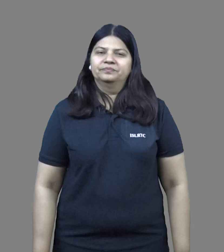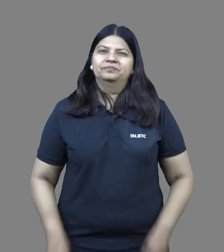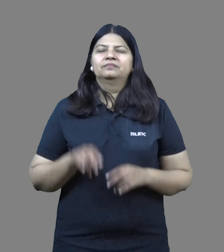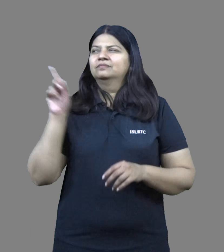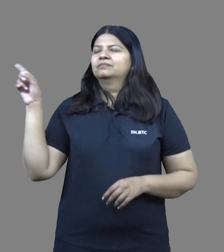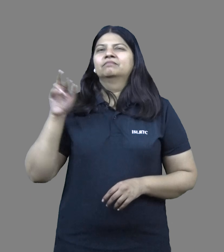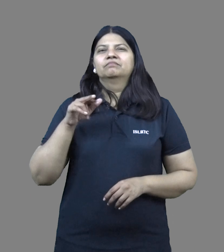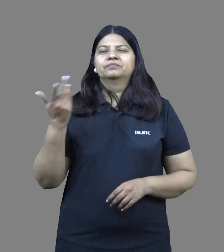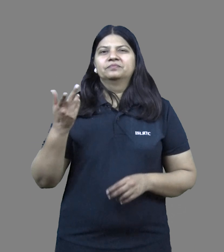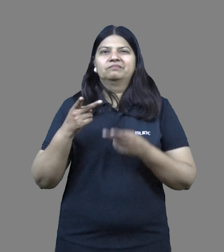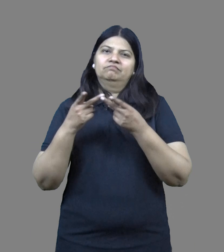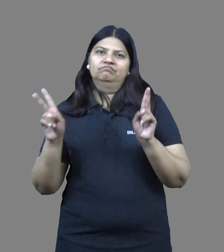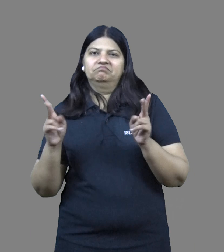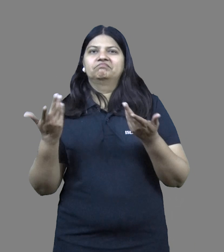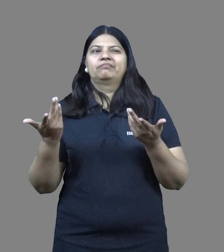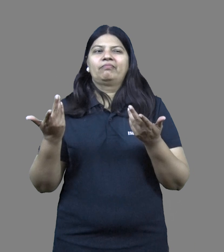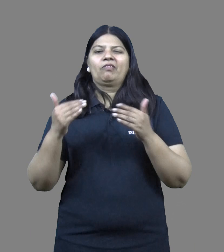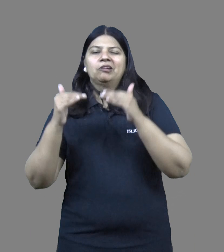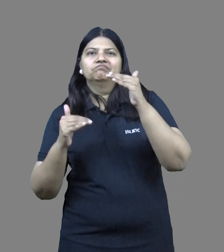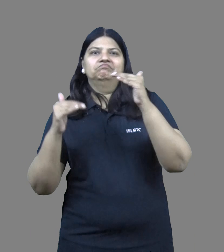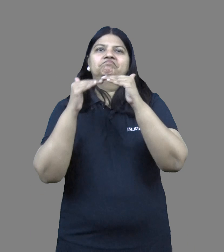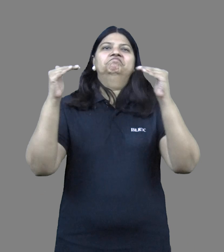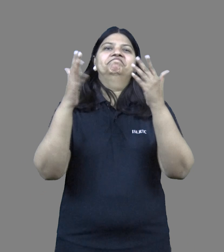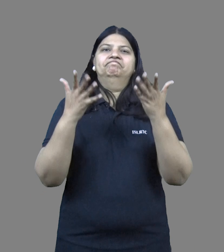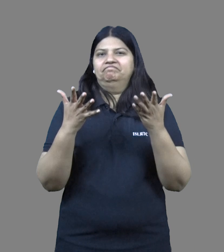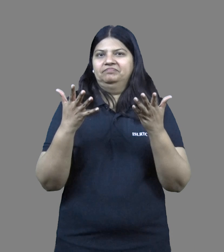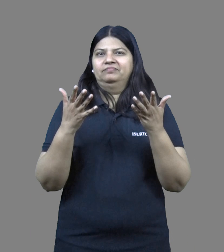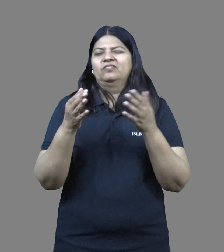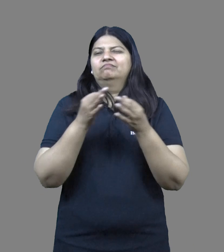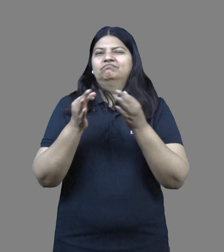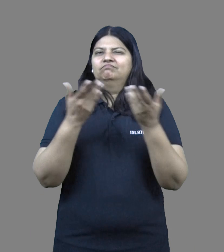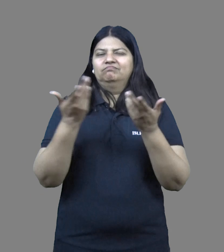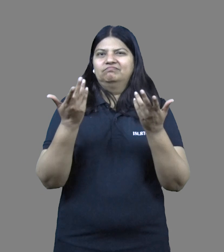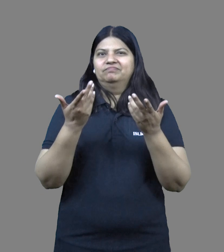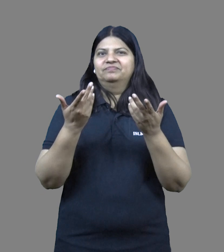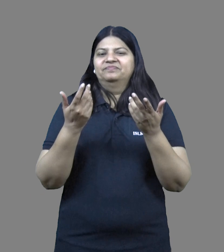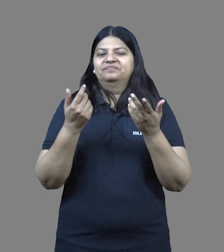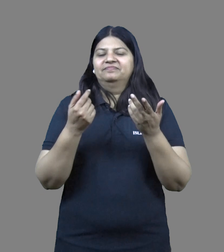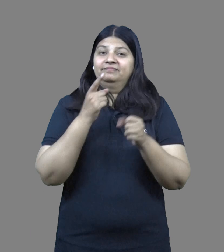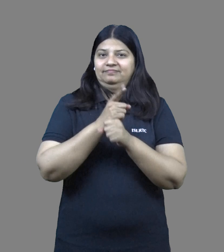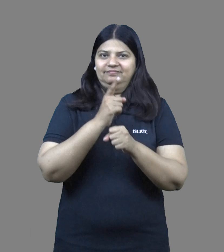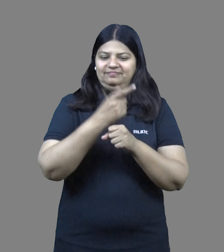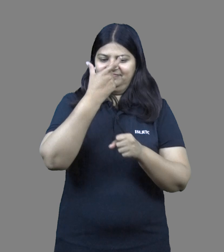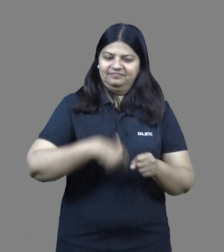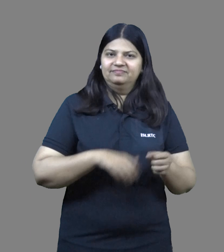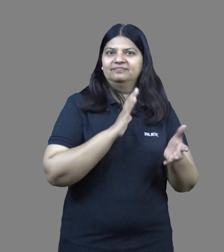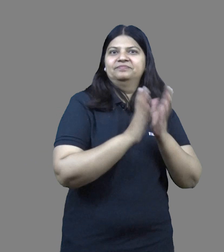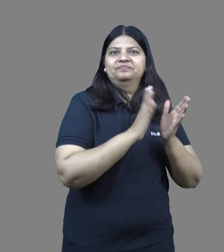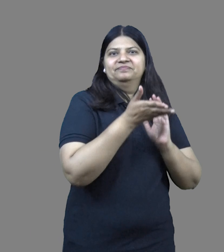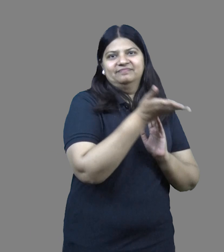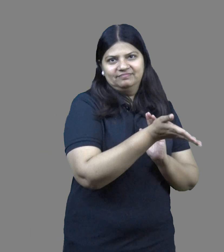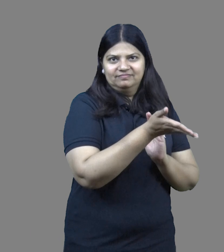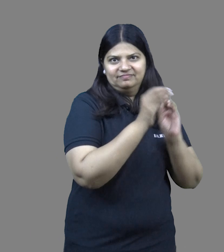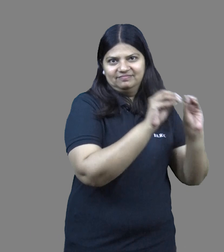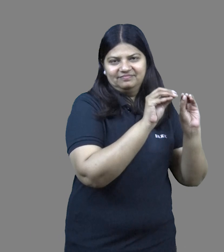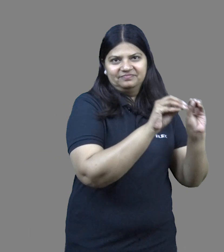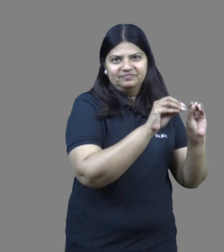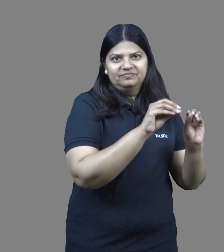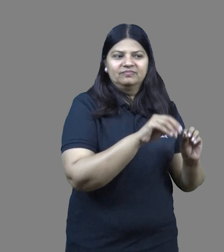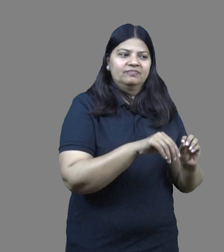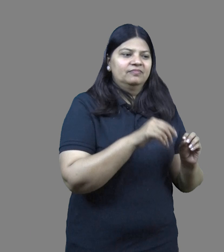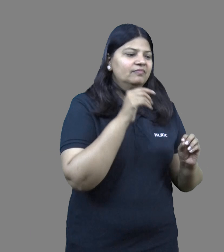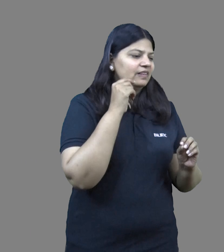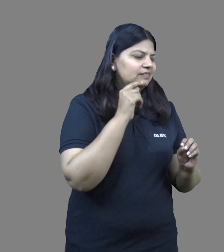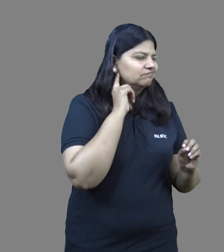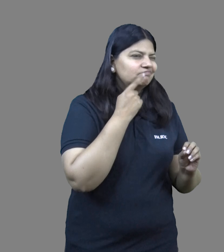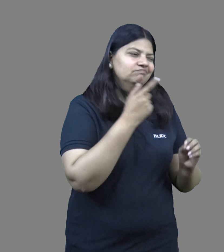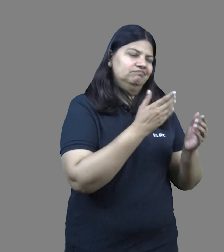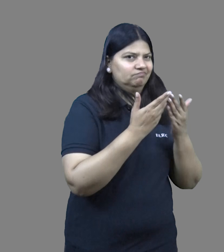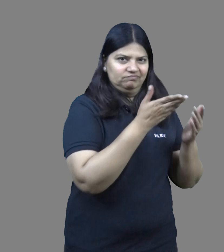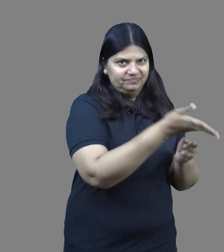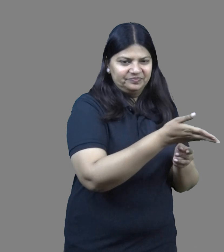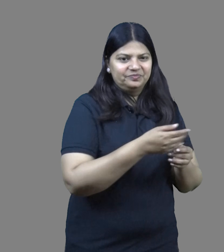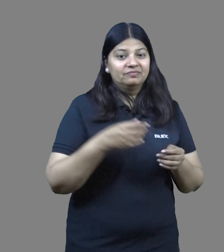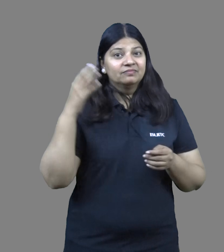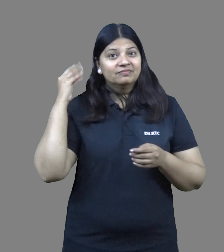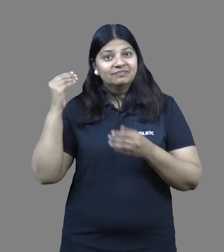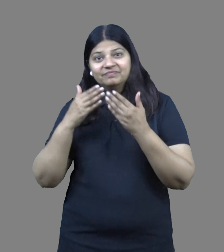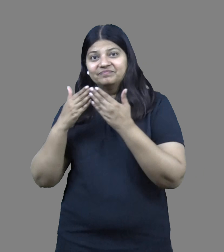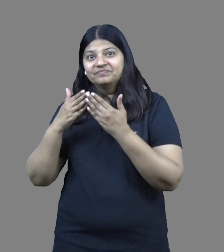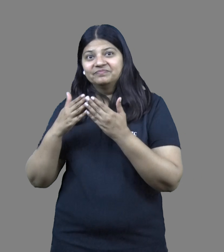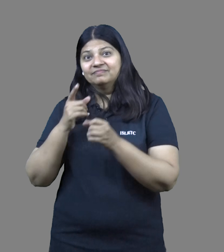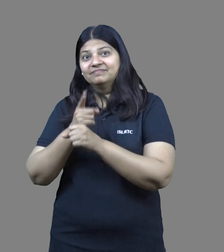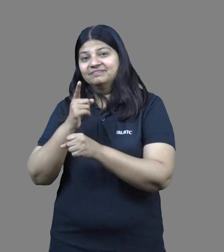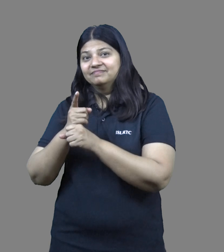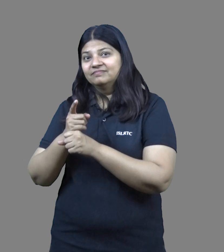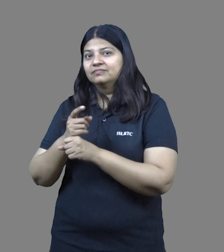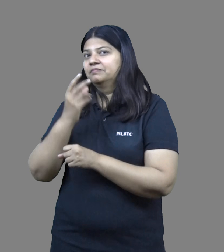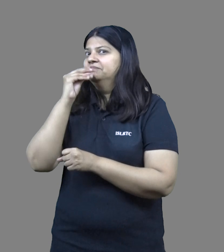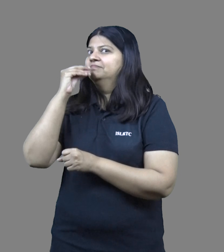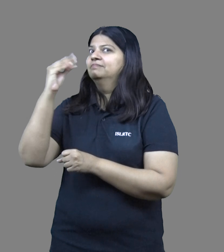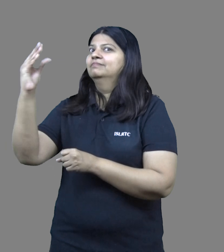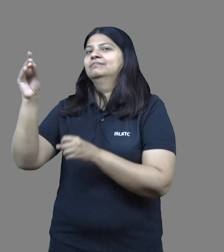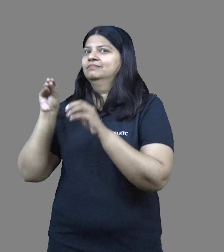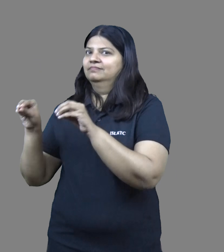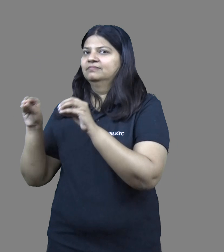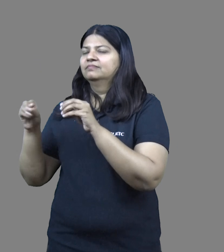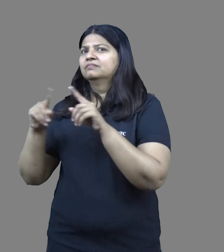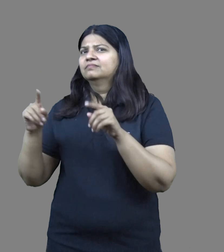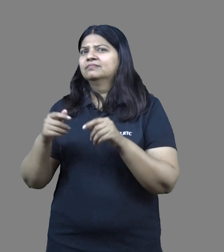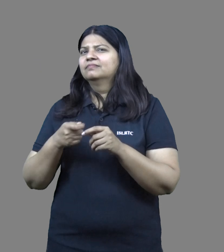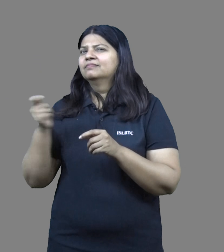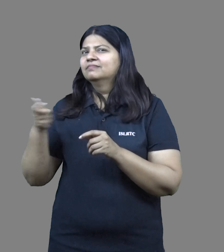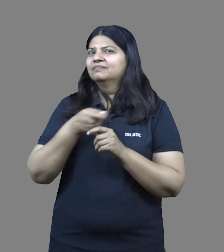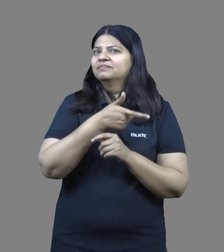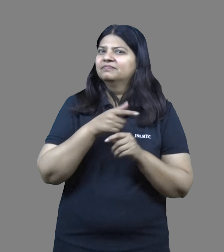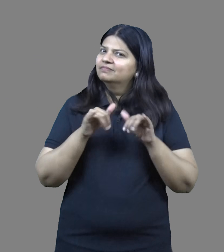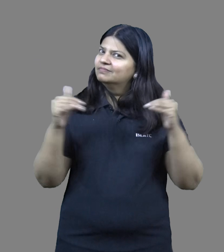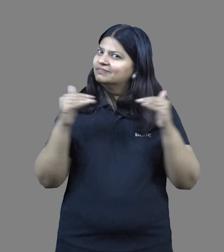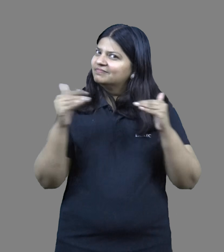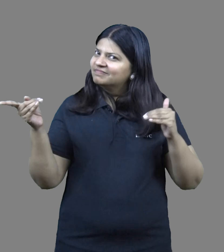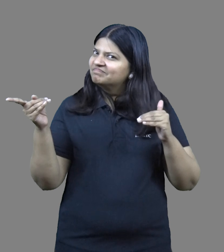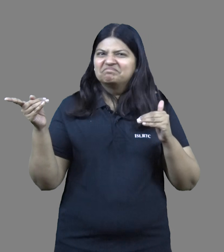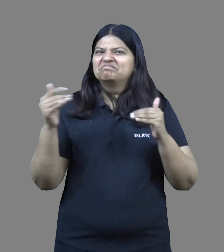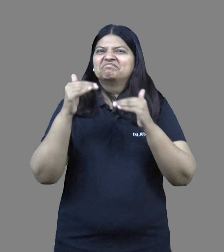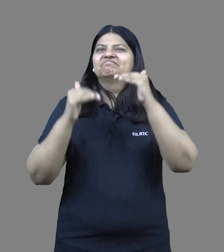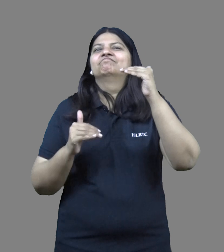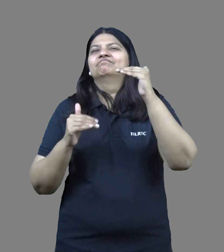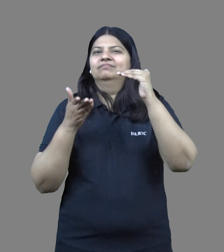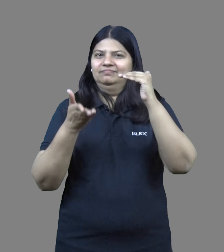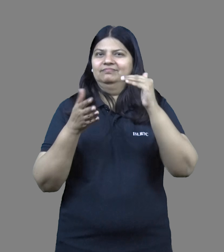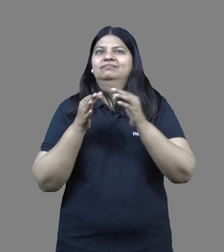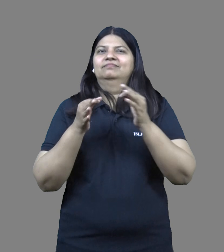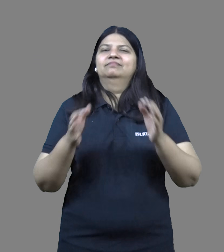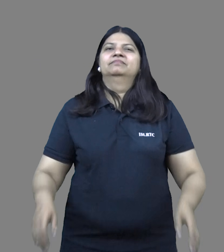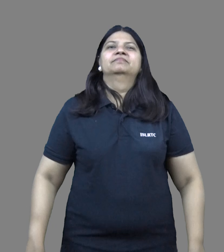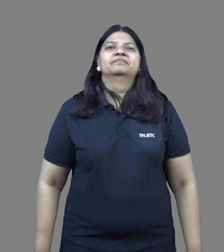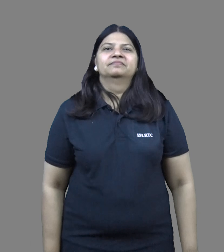Disparity